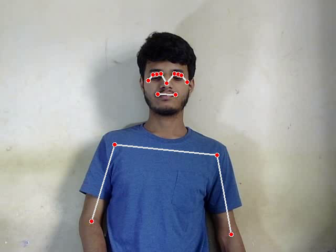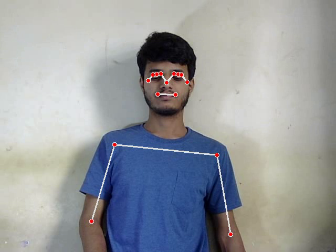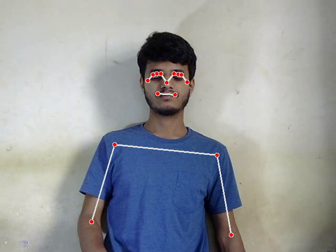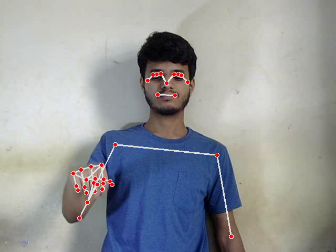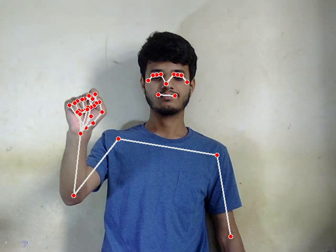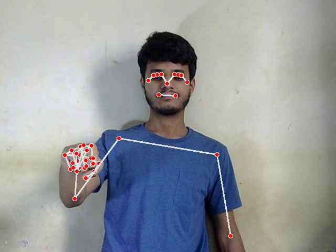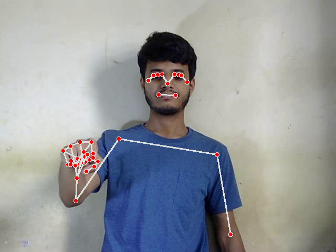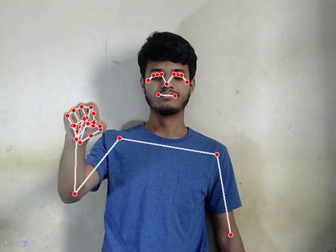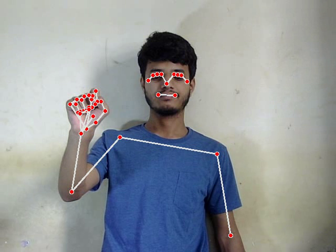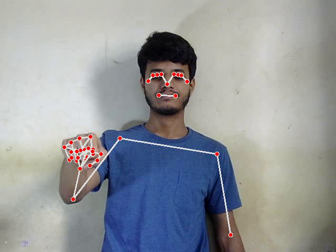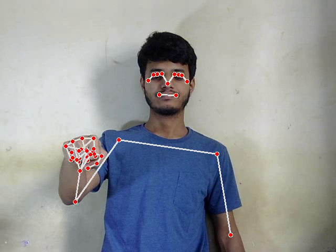yes